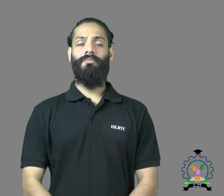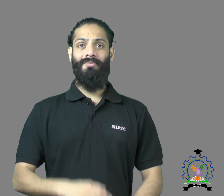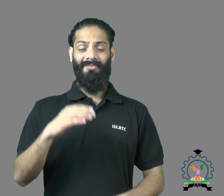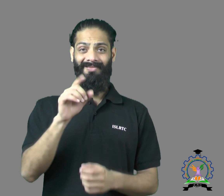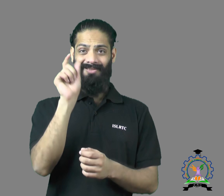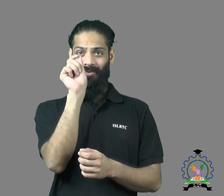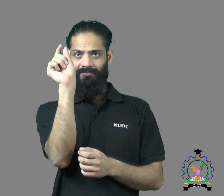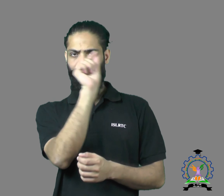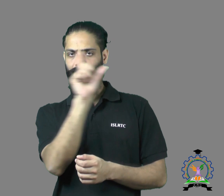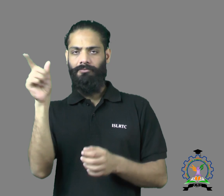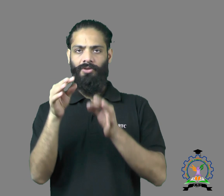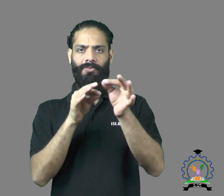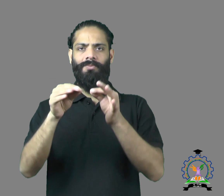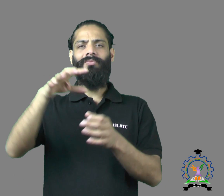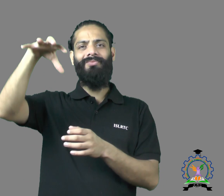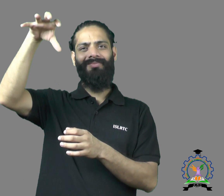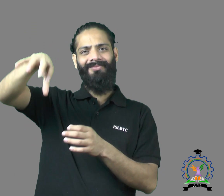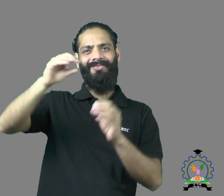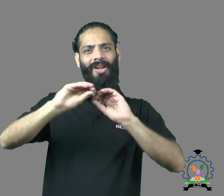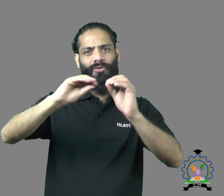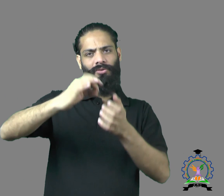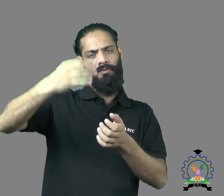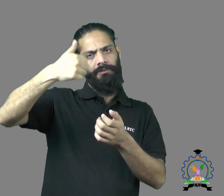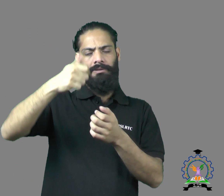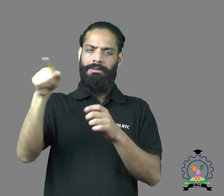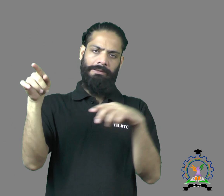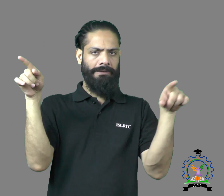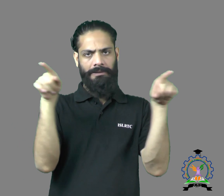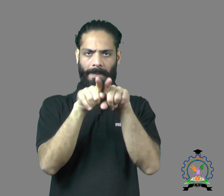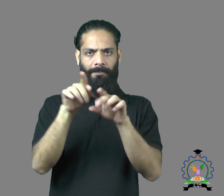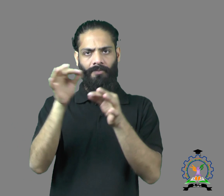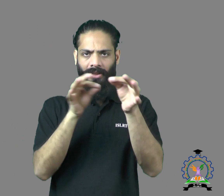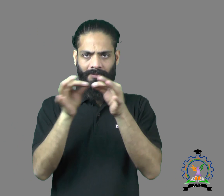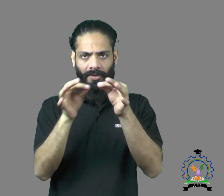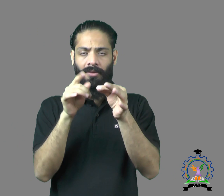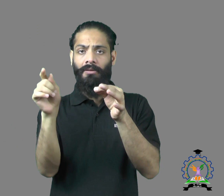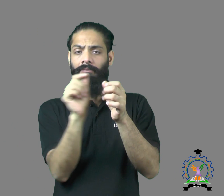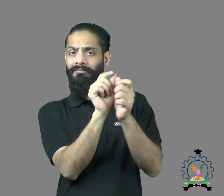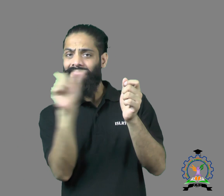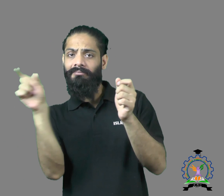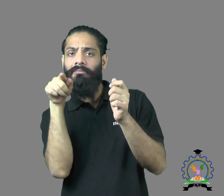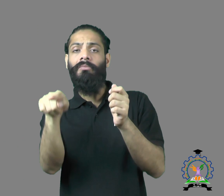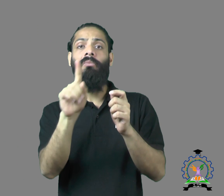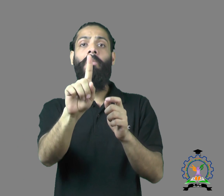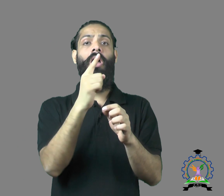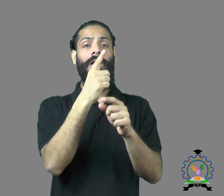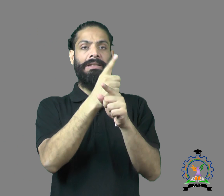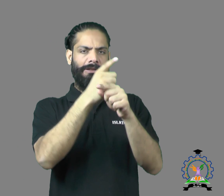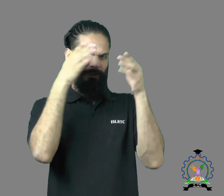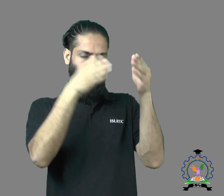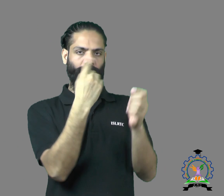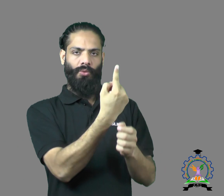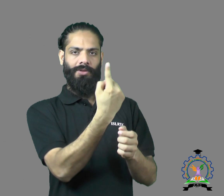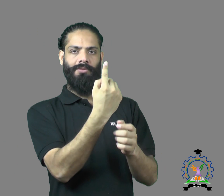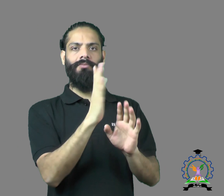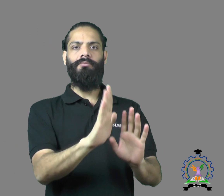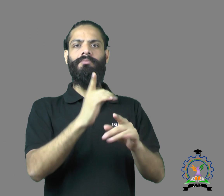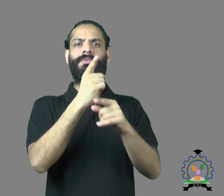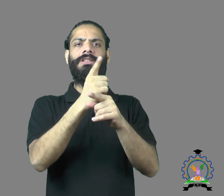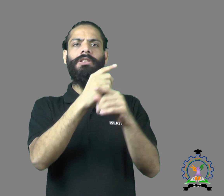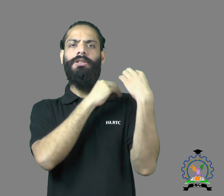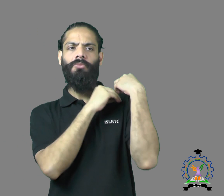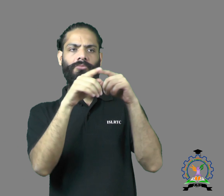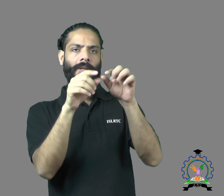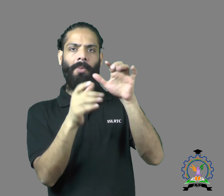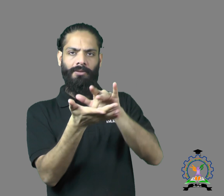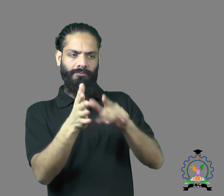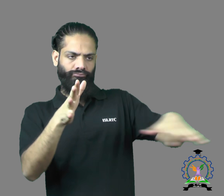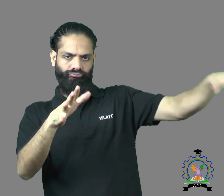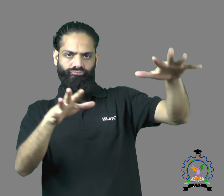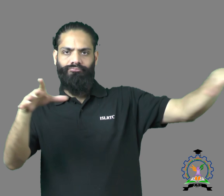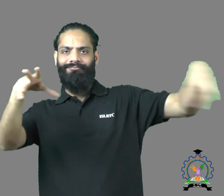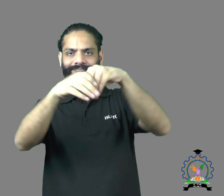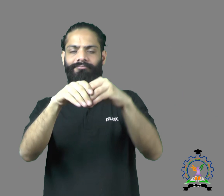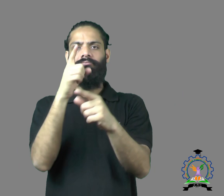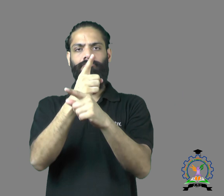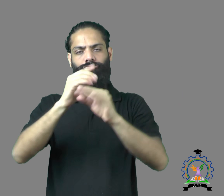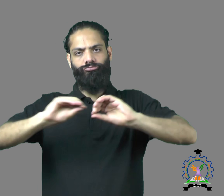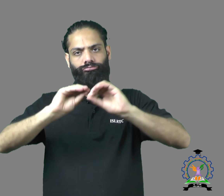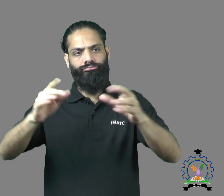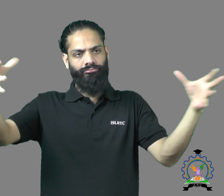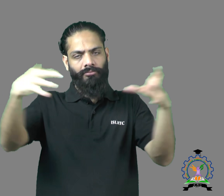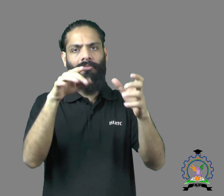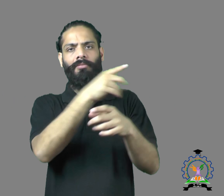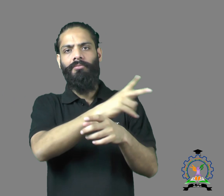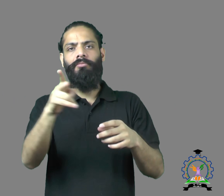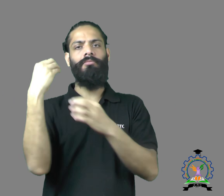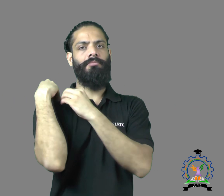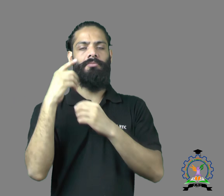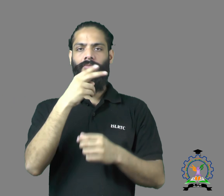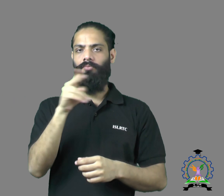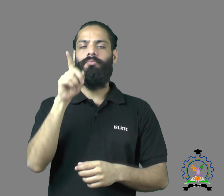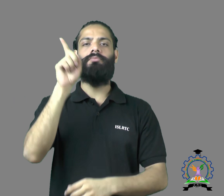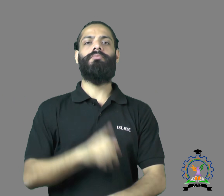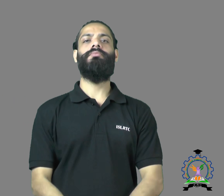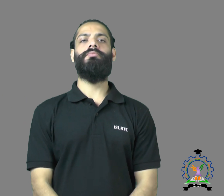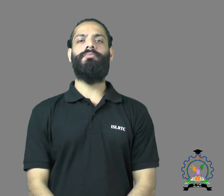Block Institute of Teacher Education (BITE)